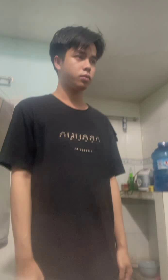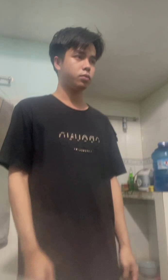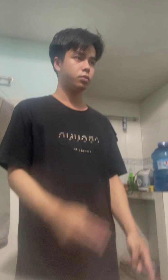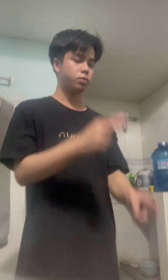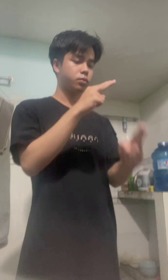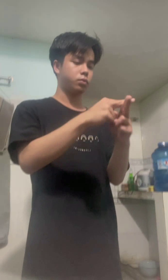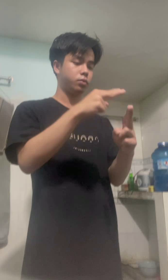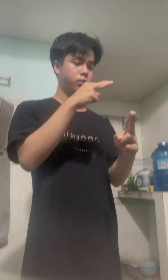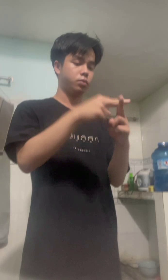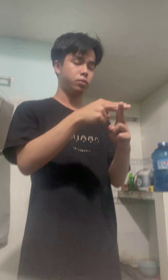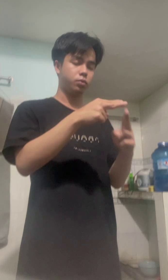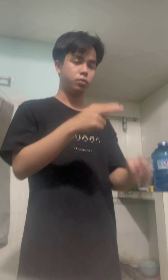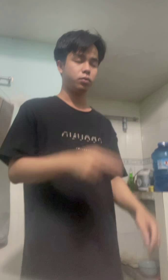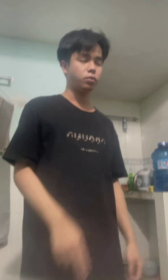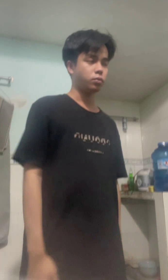yeu cau